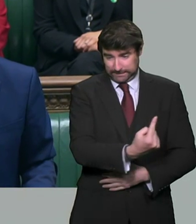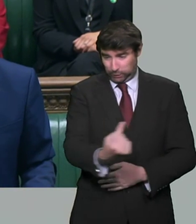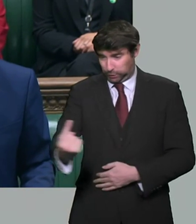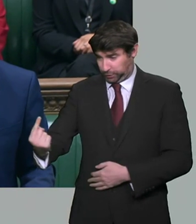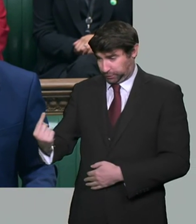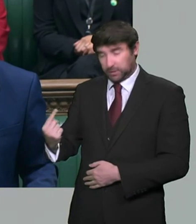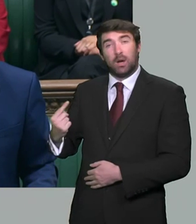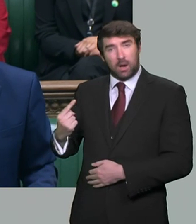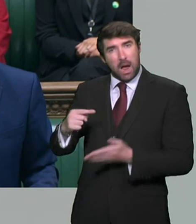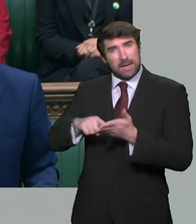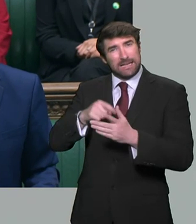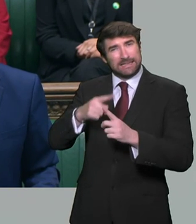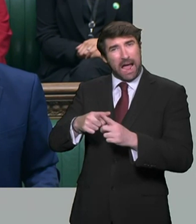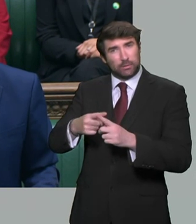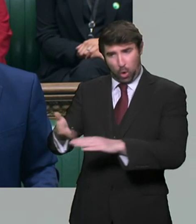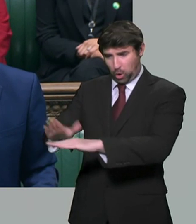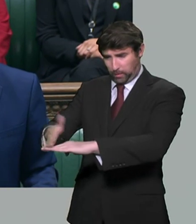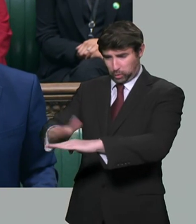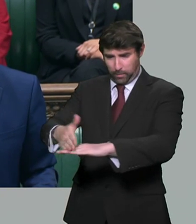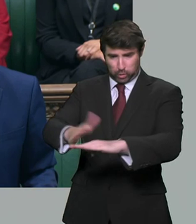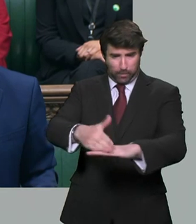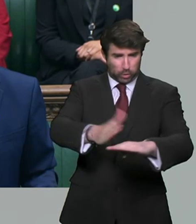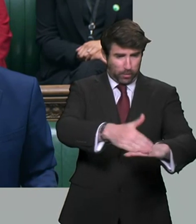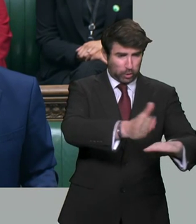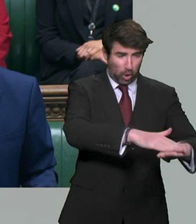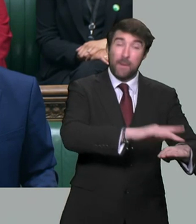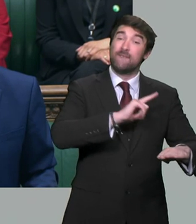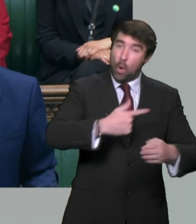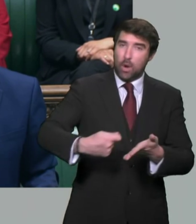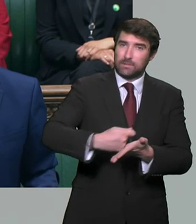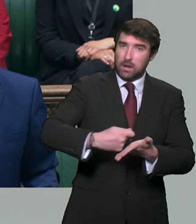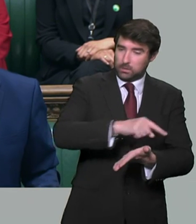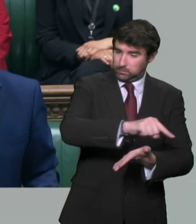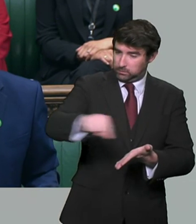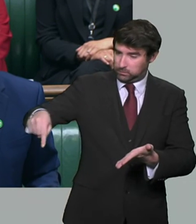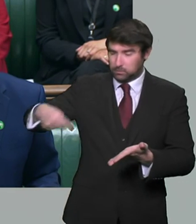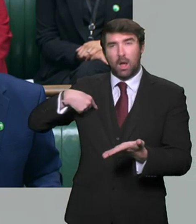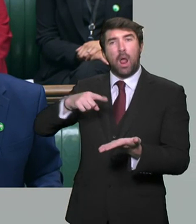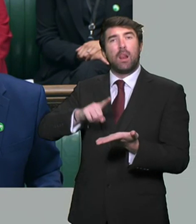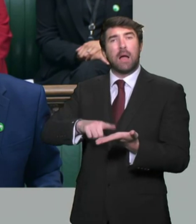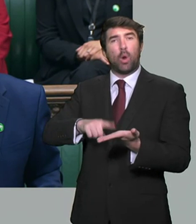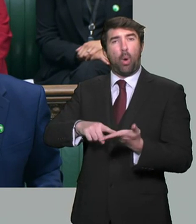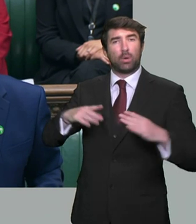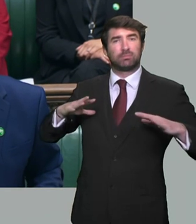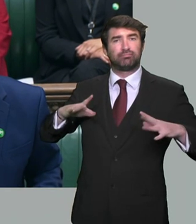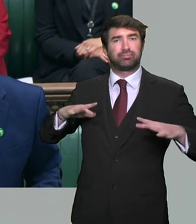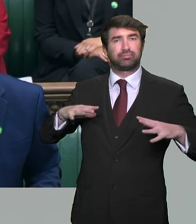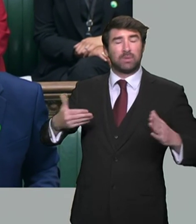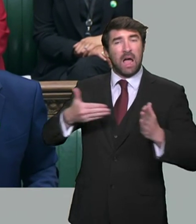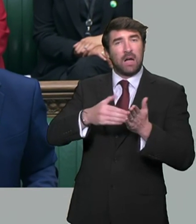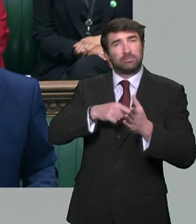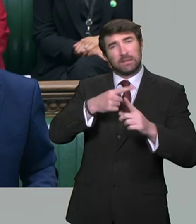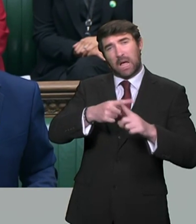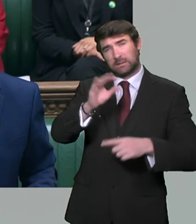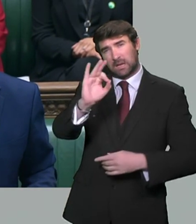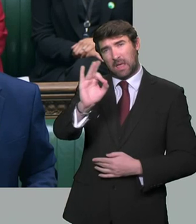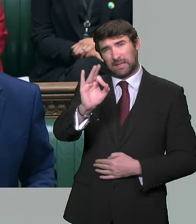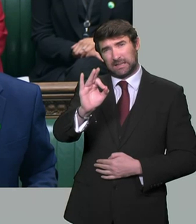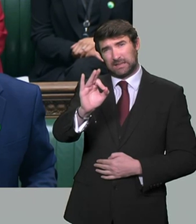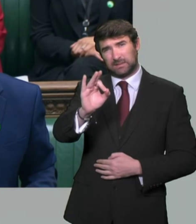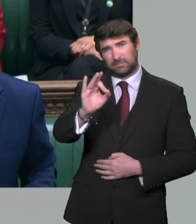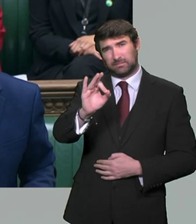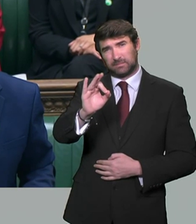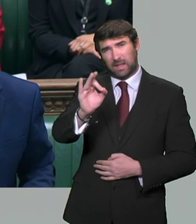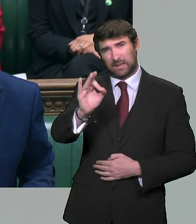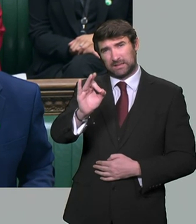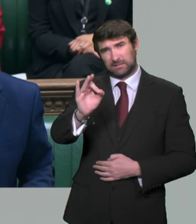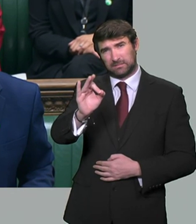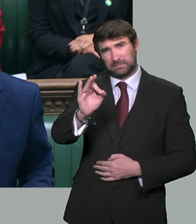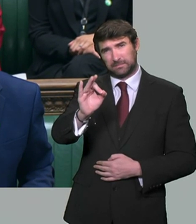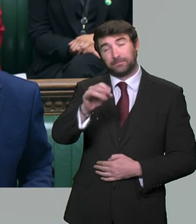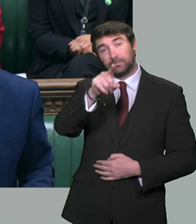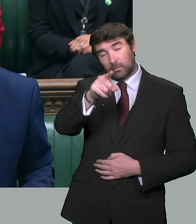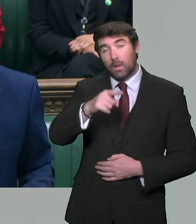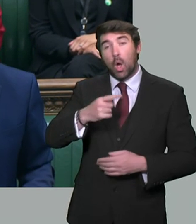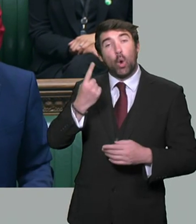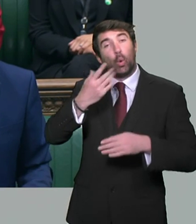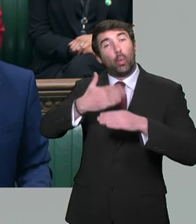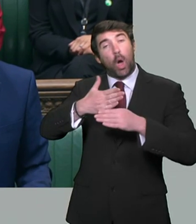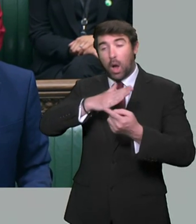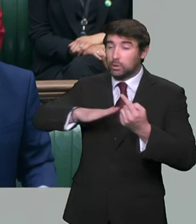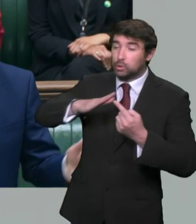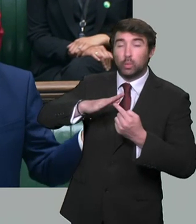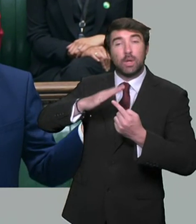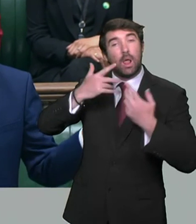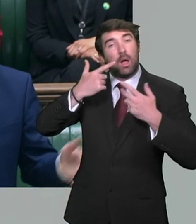A care worker earning the minimum wage does not get a pay rise under this plan, but does get a tax rise.